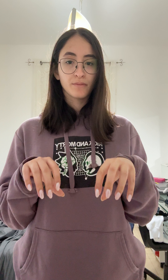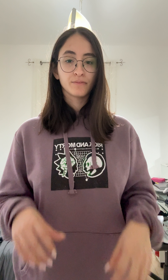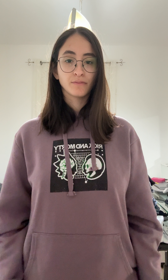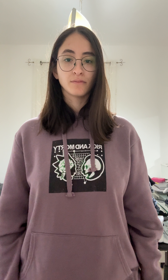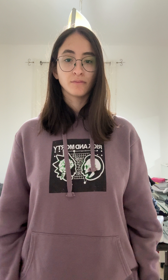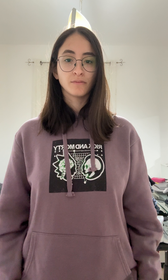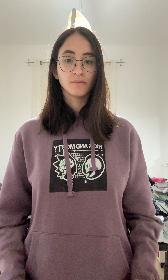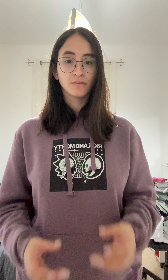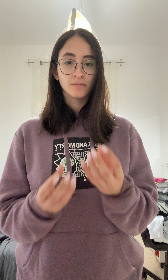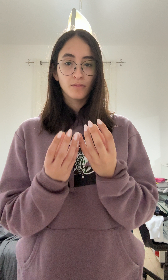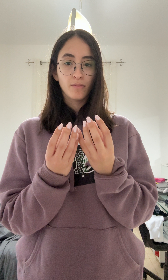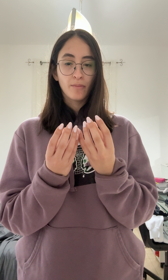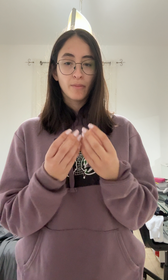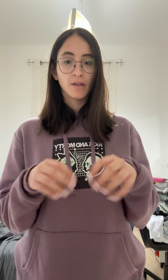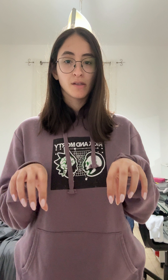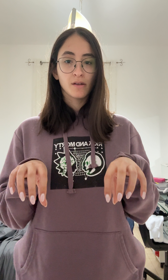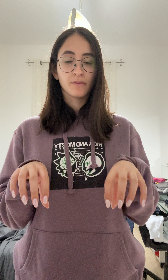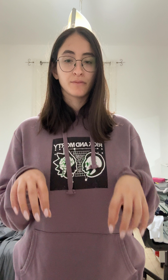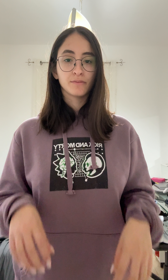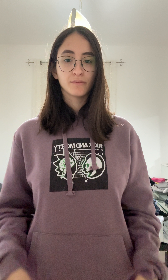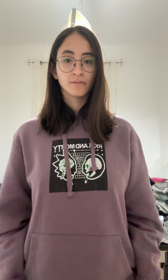ביצים